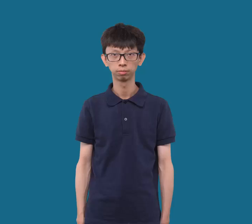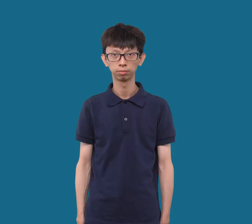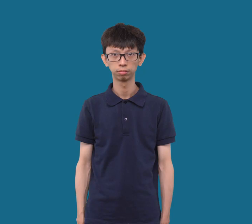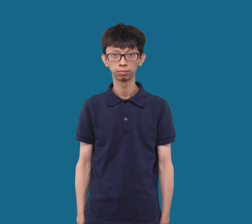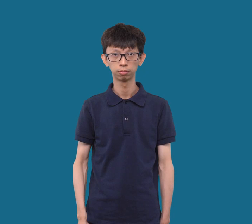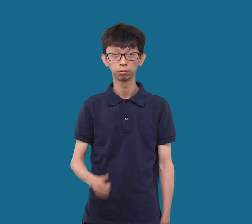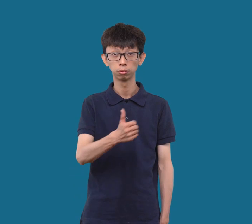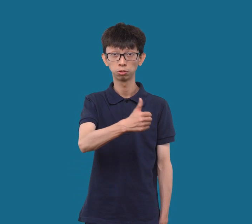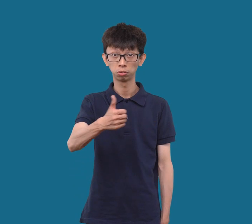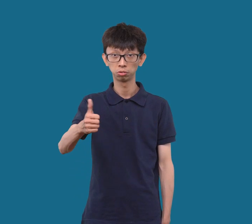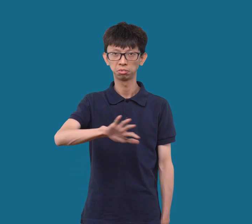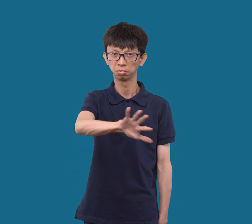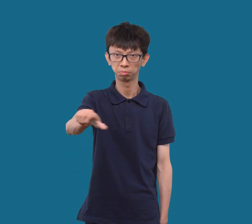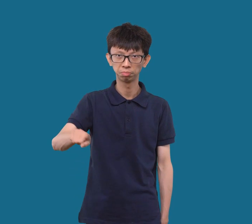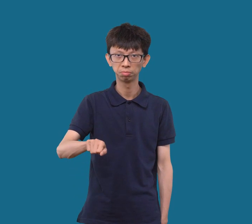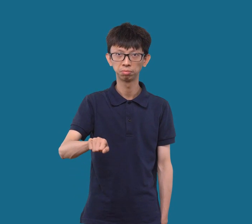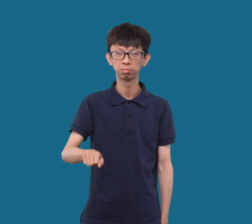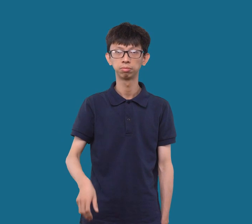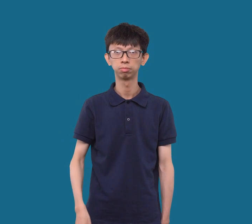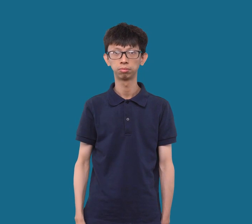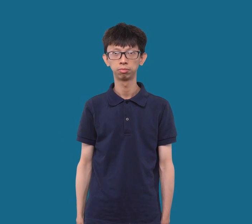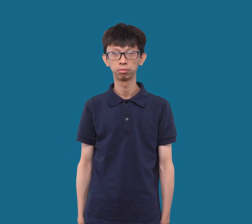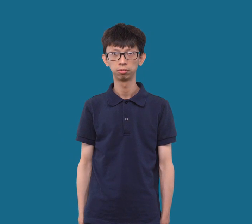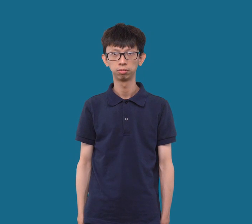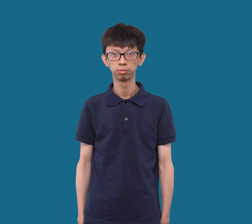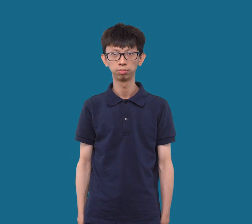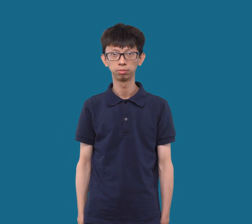kẻ cắp